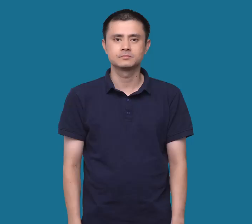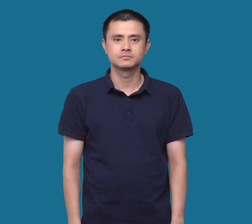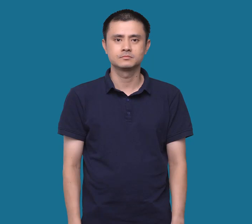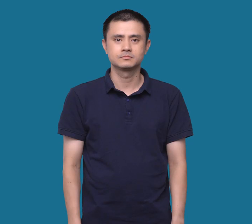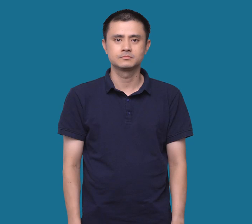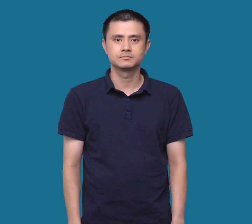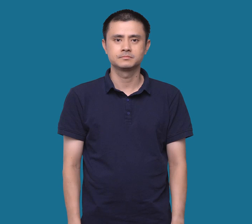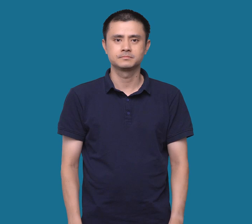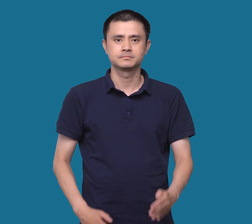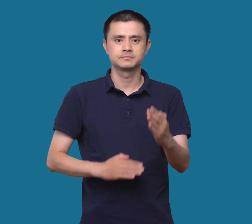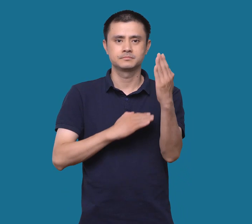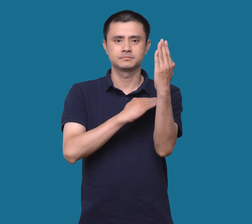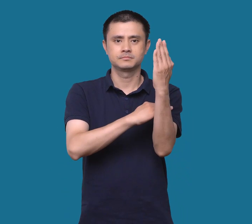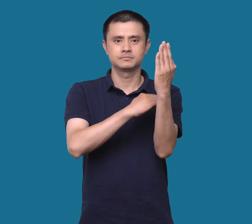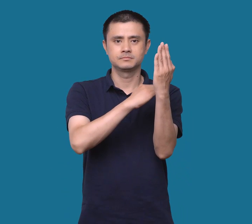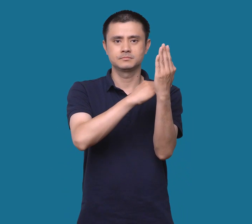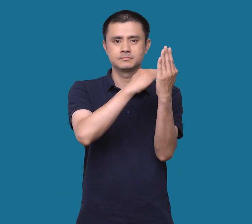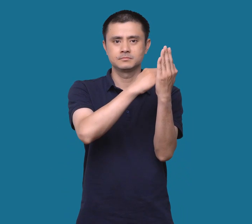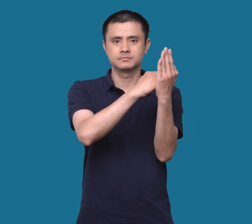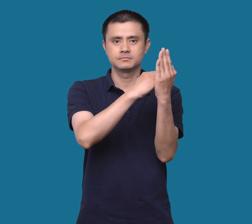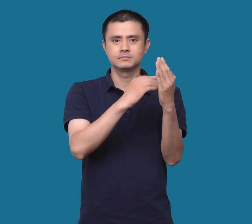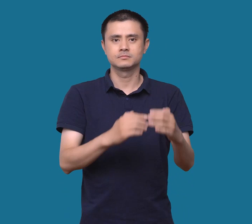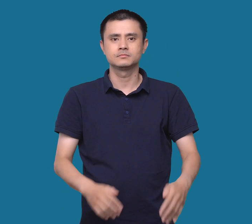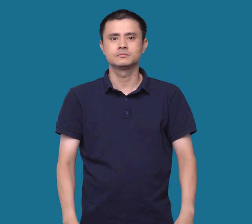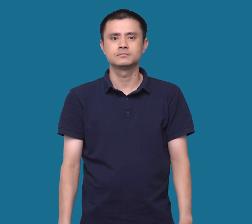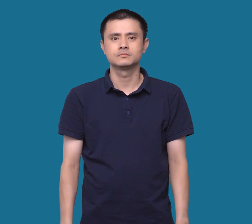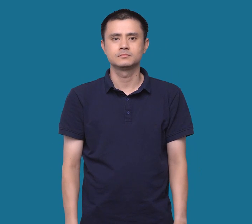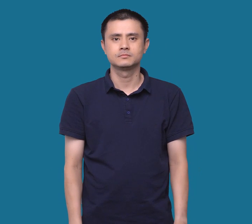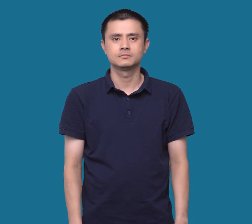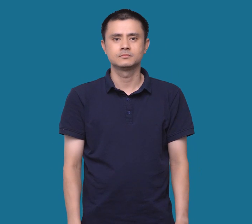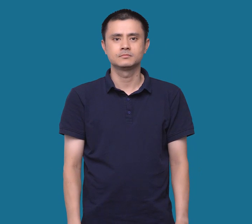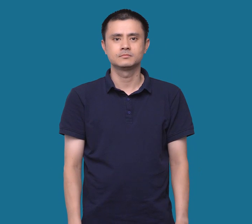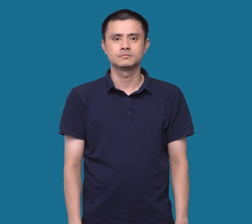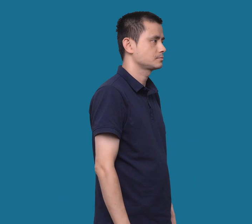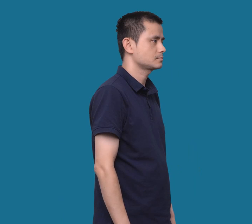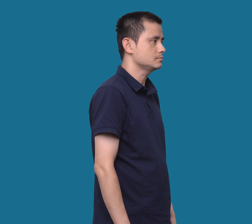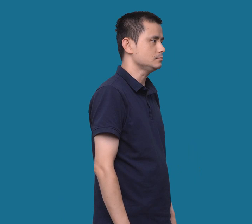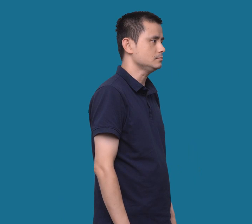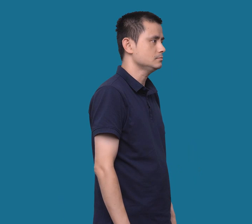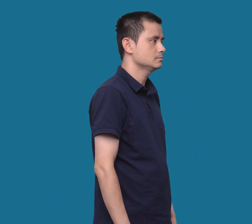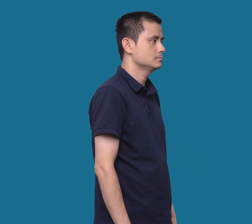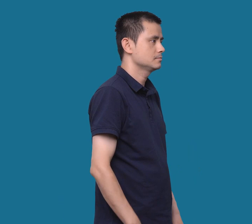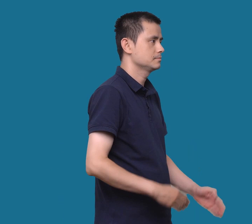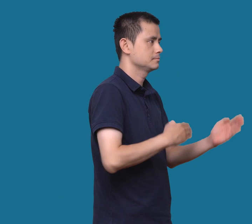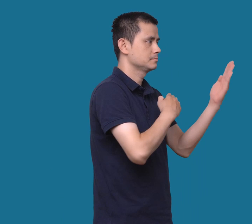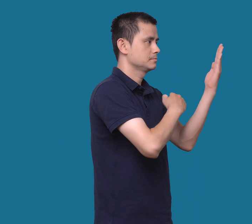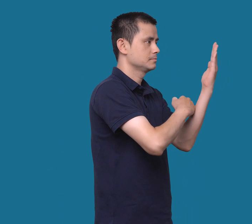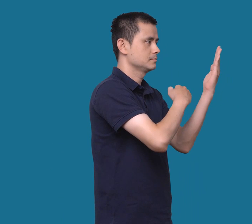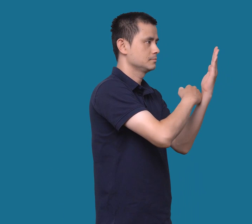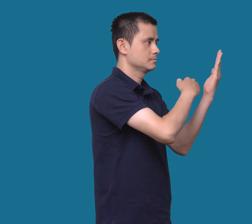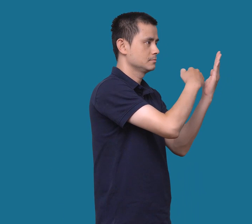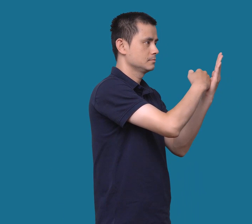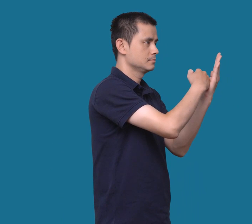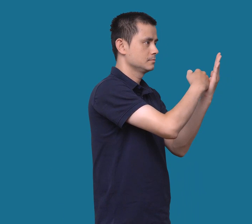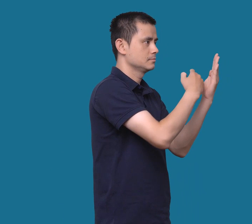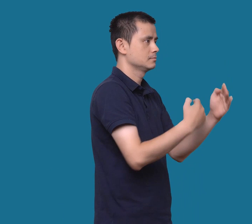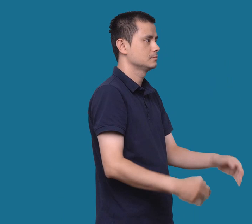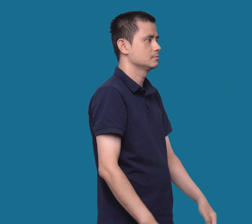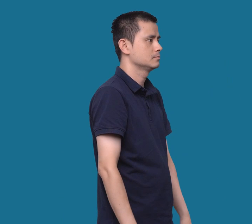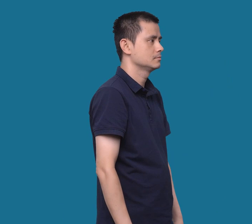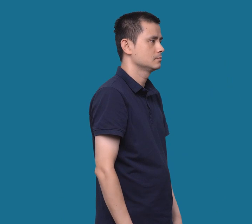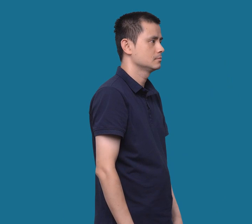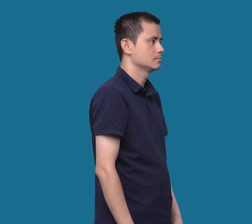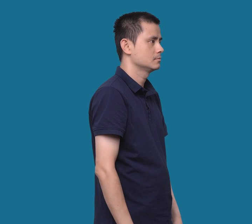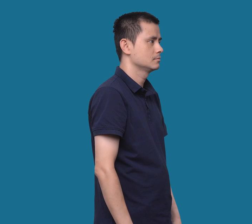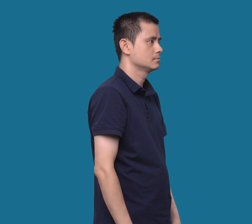bậc thang